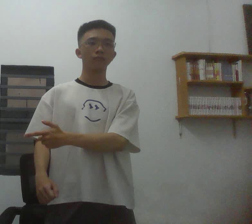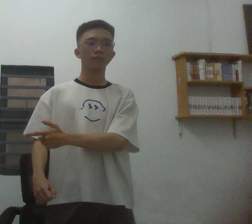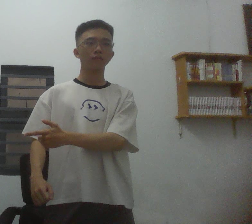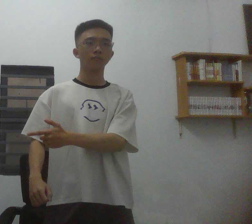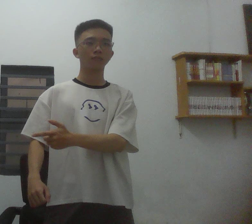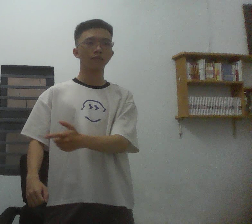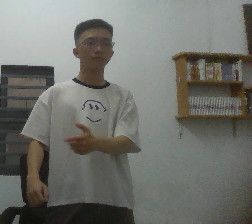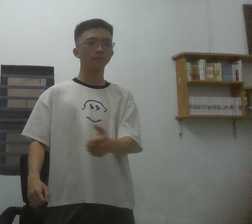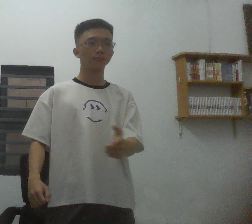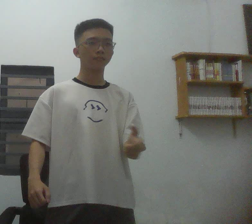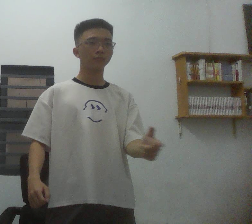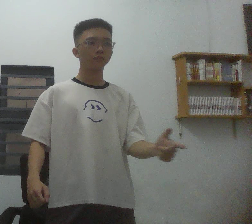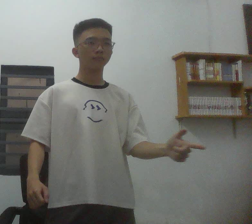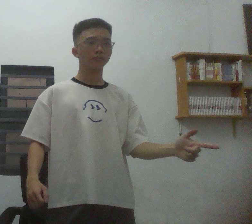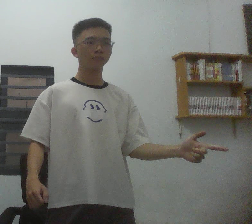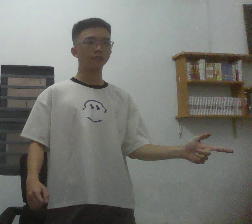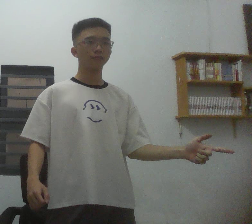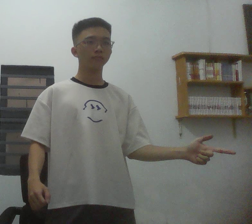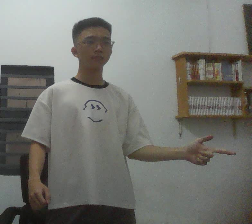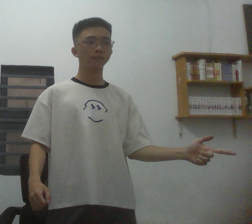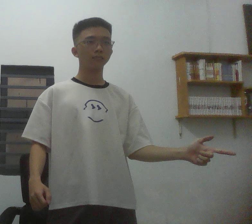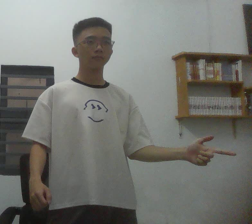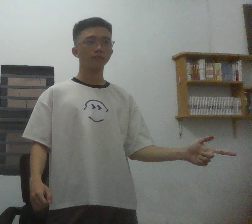cac ban